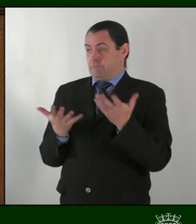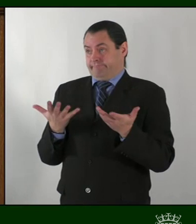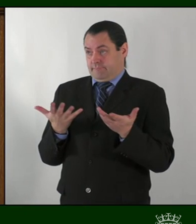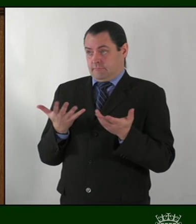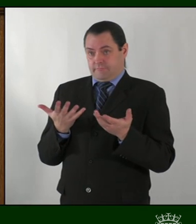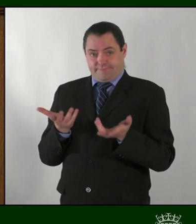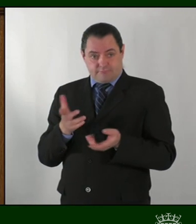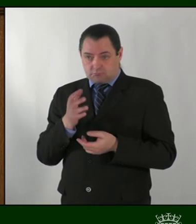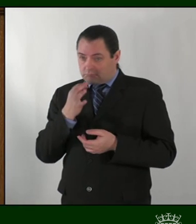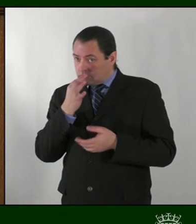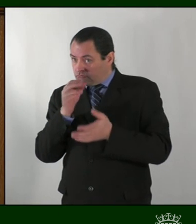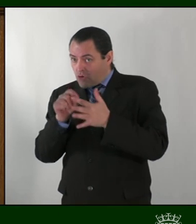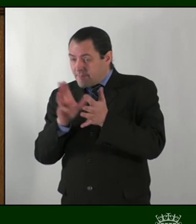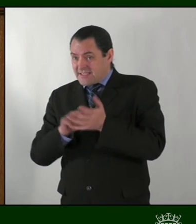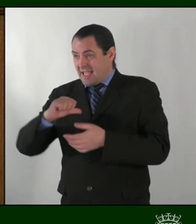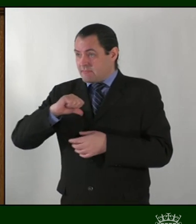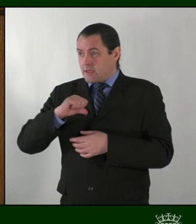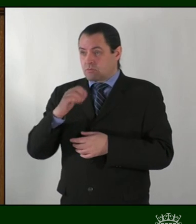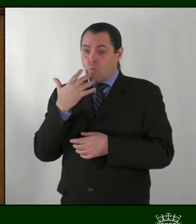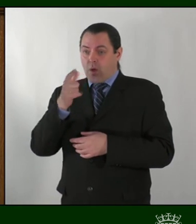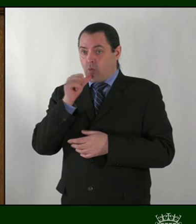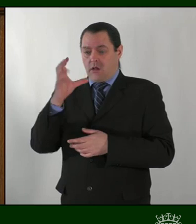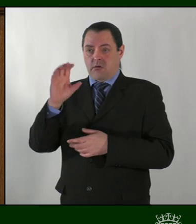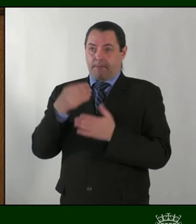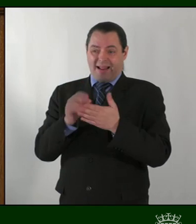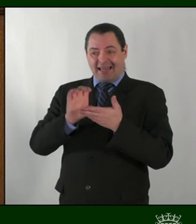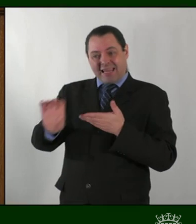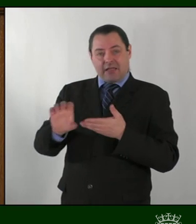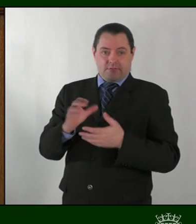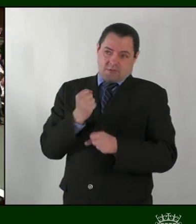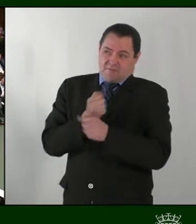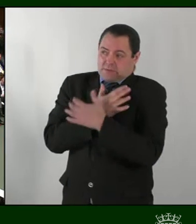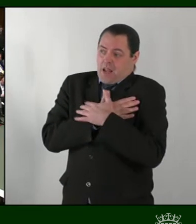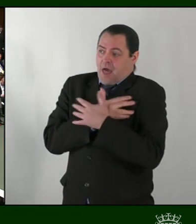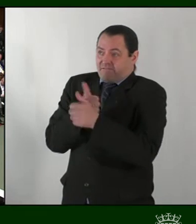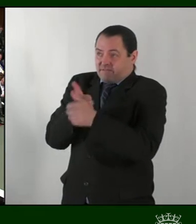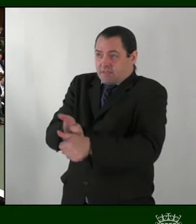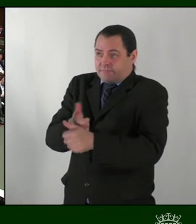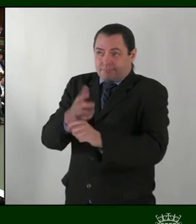When does the Prime Minister expect Northwick Park to receive a little Government love and attention?